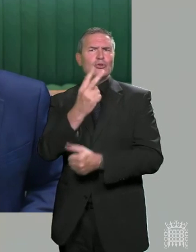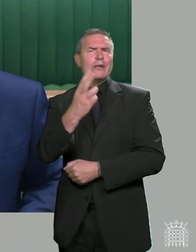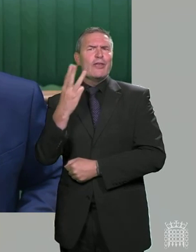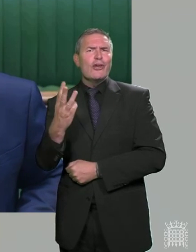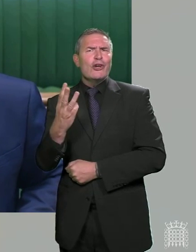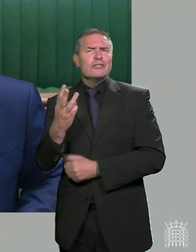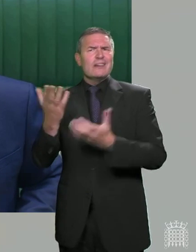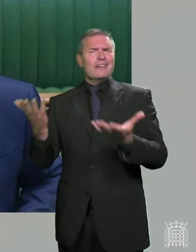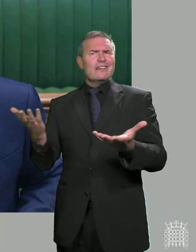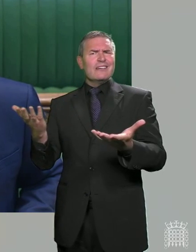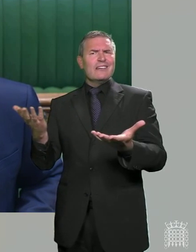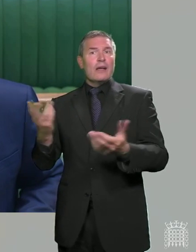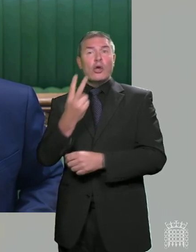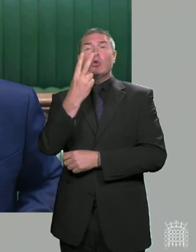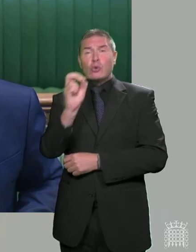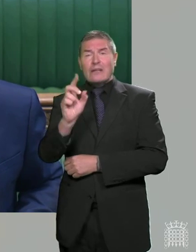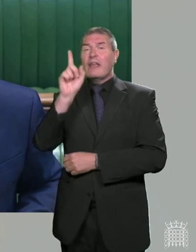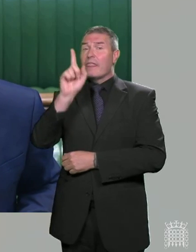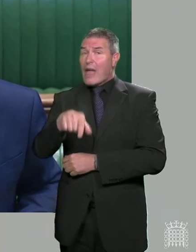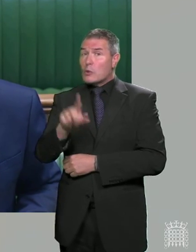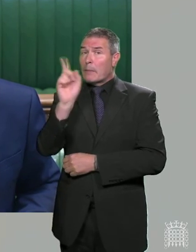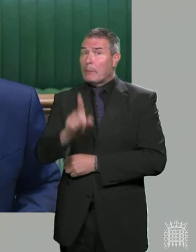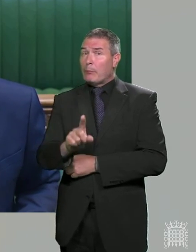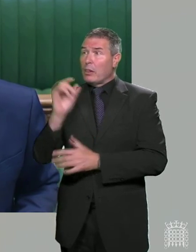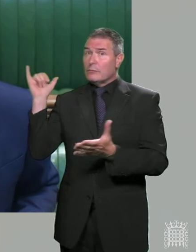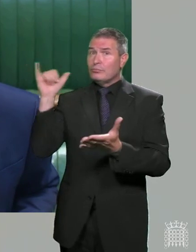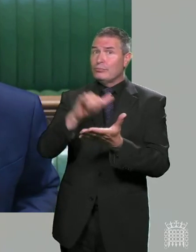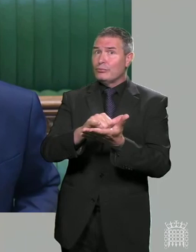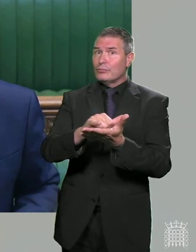In that time, 20,000 people came into the UK from India.